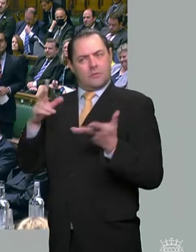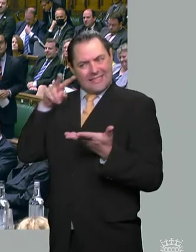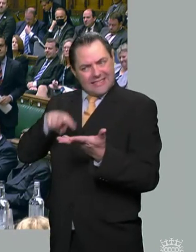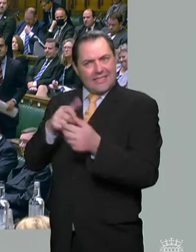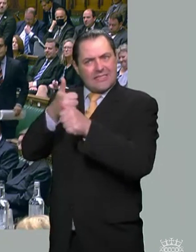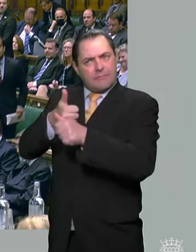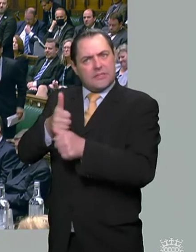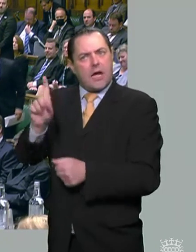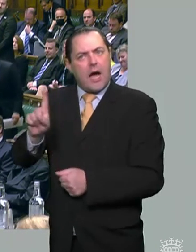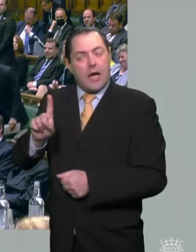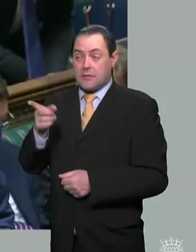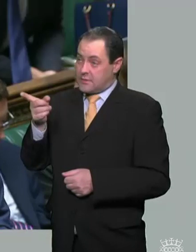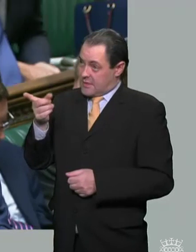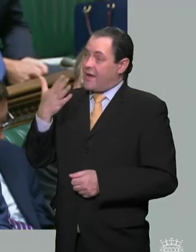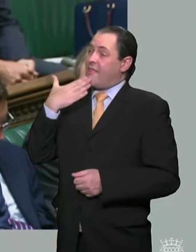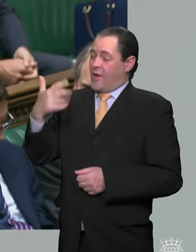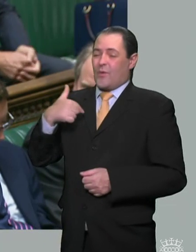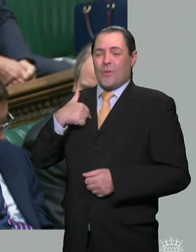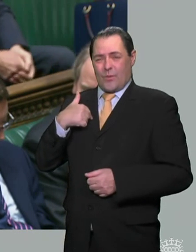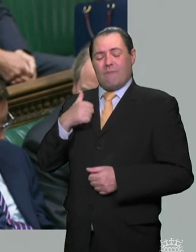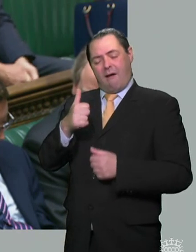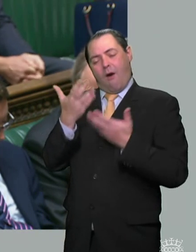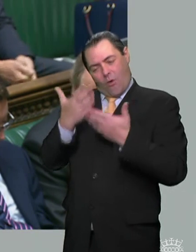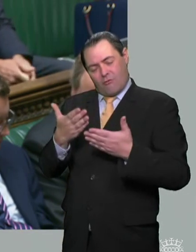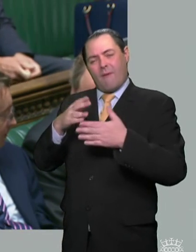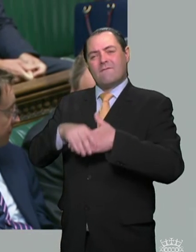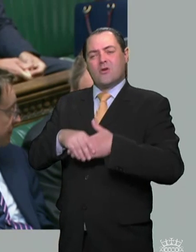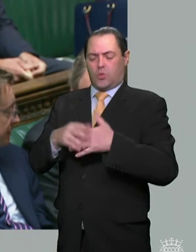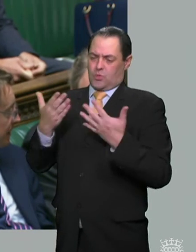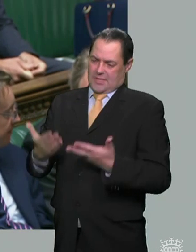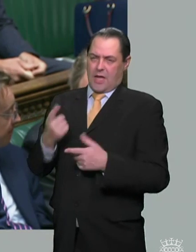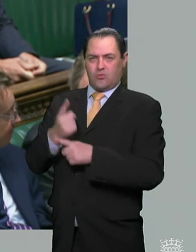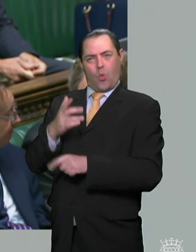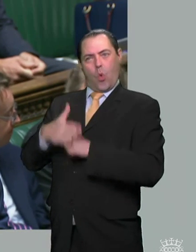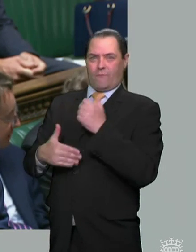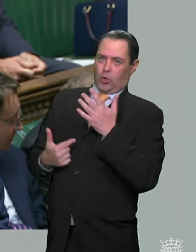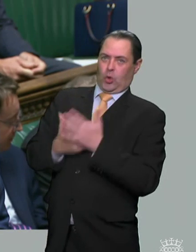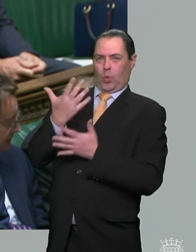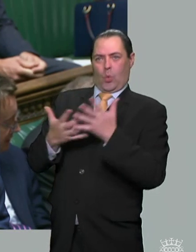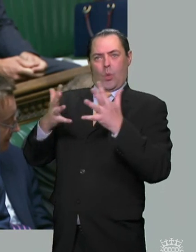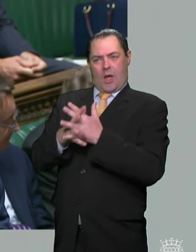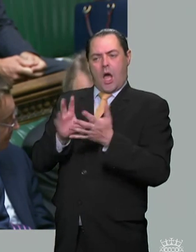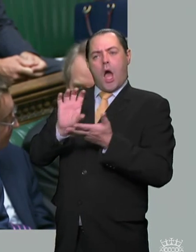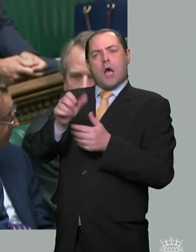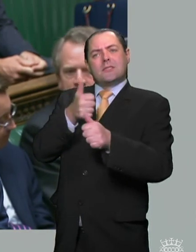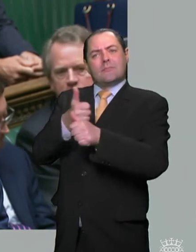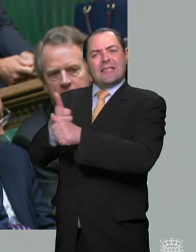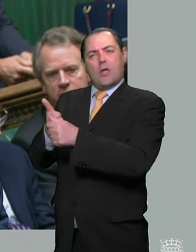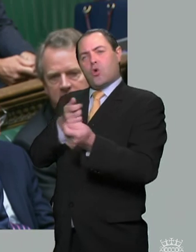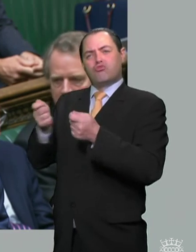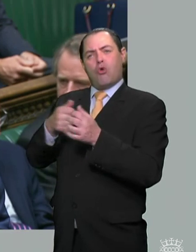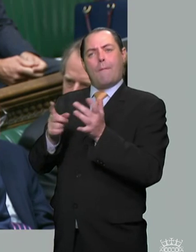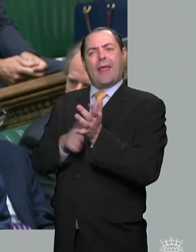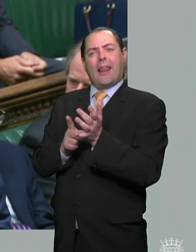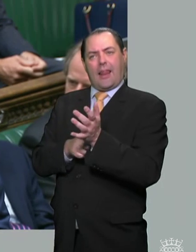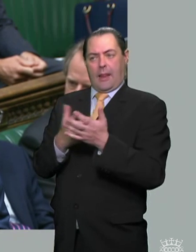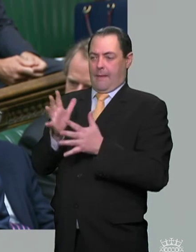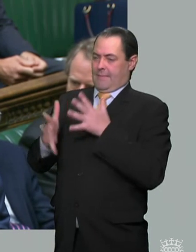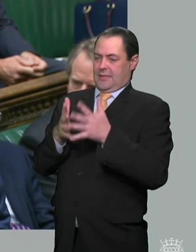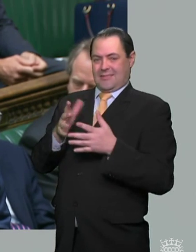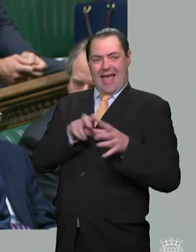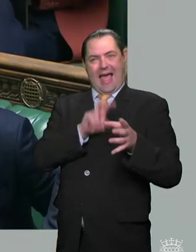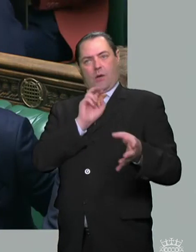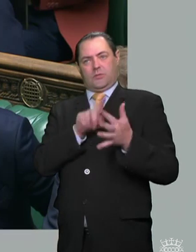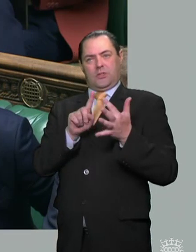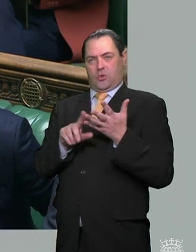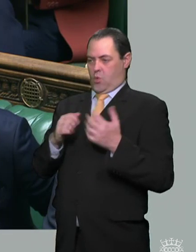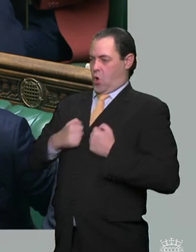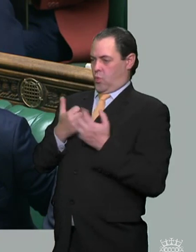My honourable Friend knows that today the House will discuss our landmark Subsidy Control Bill, which will allow us to seize the opportunities from having left the EU.